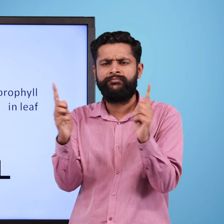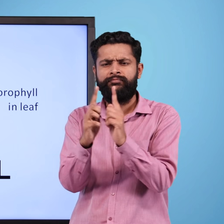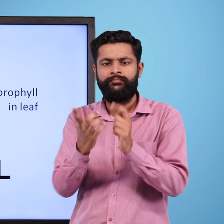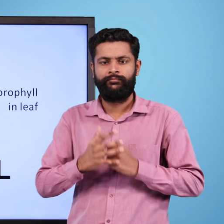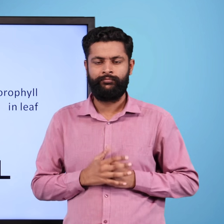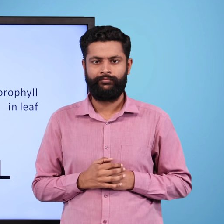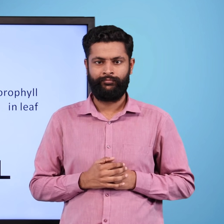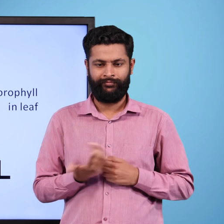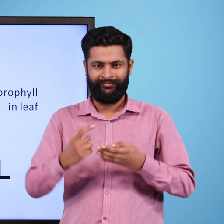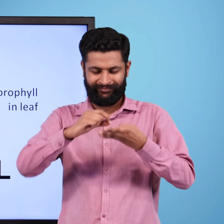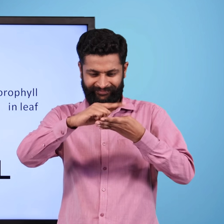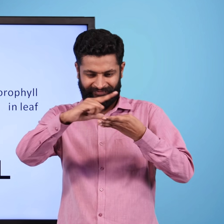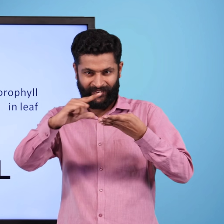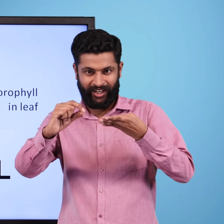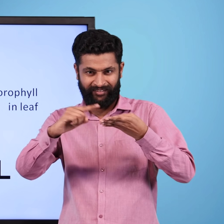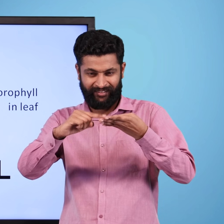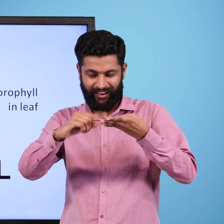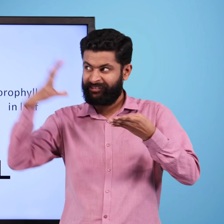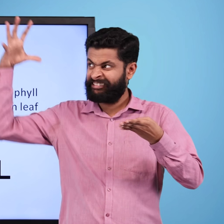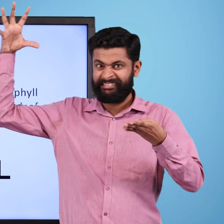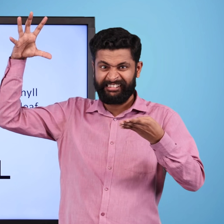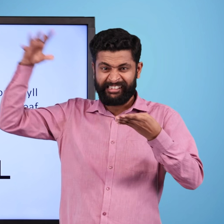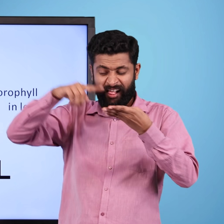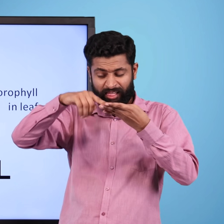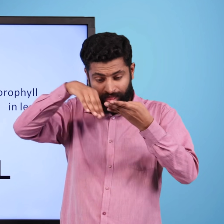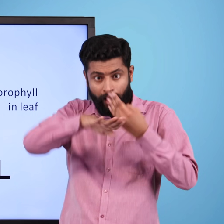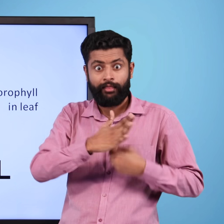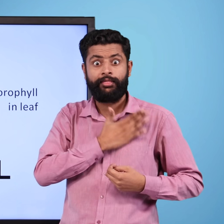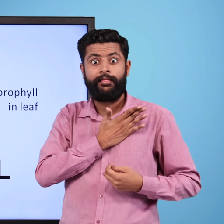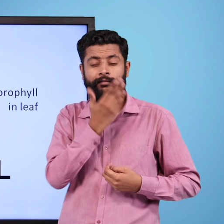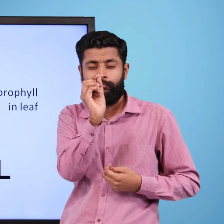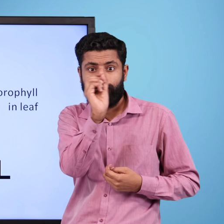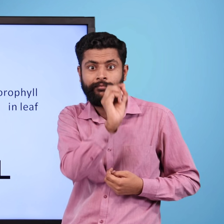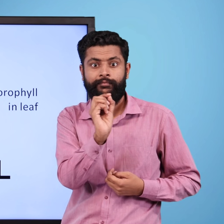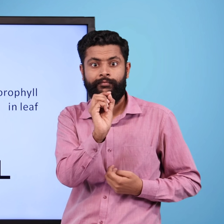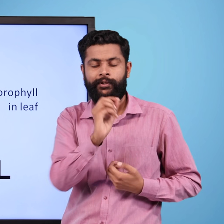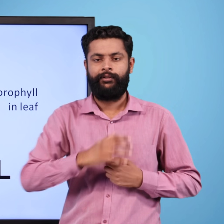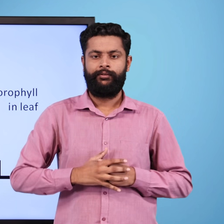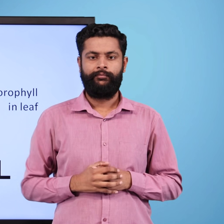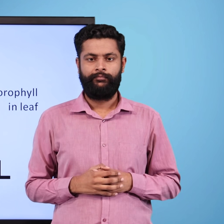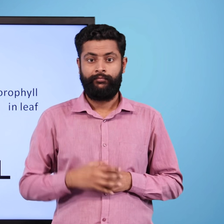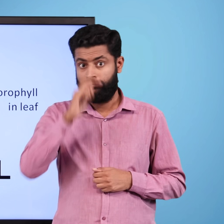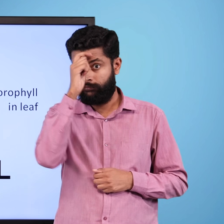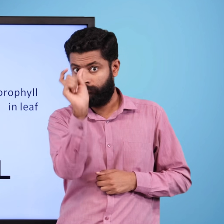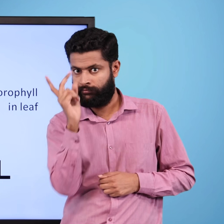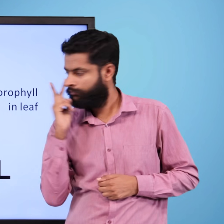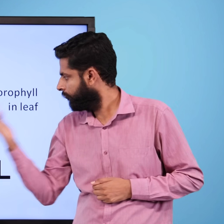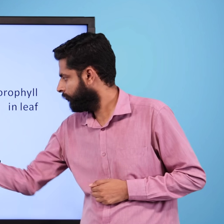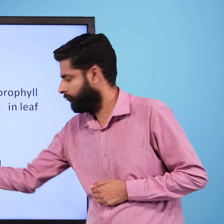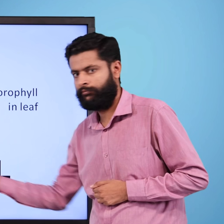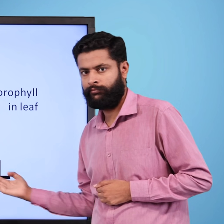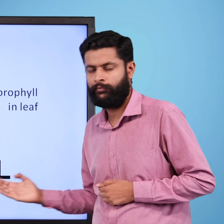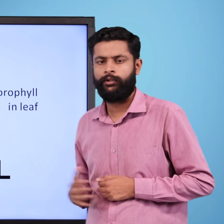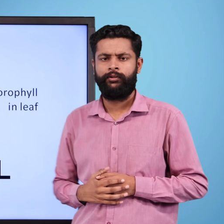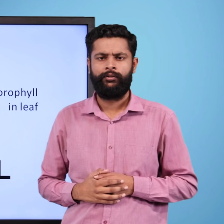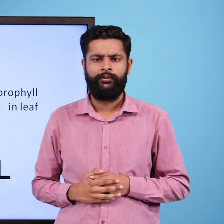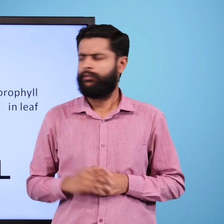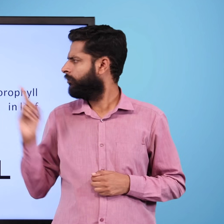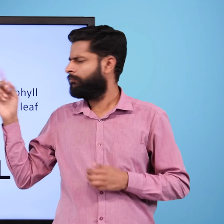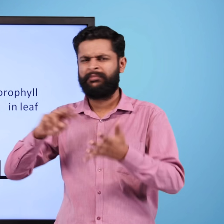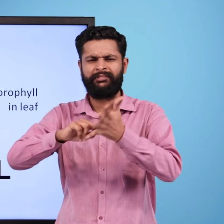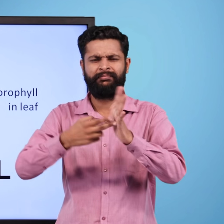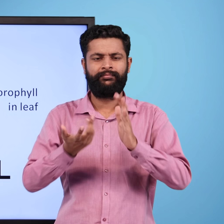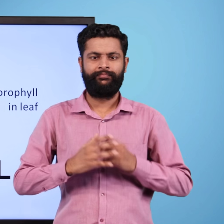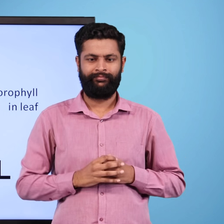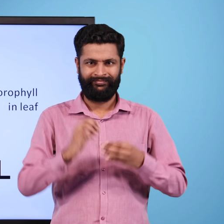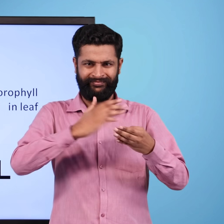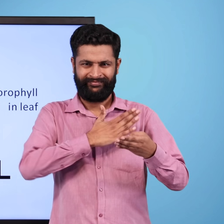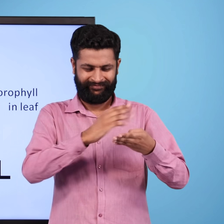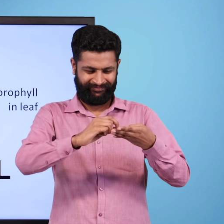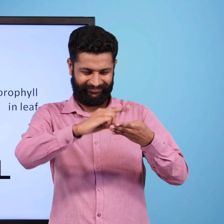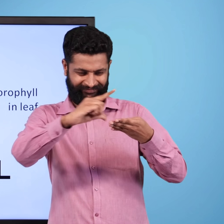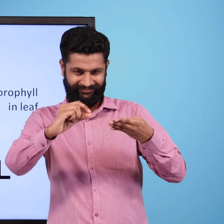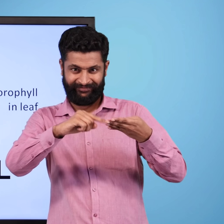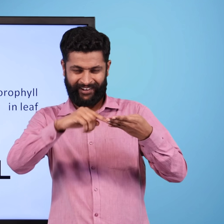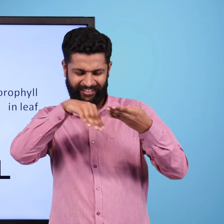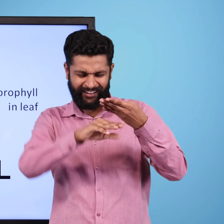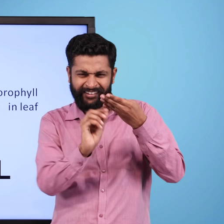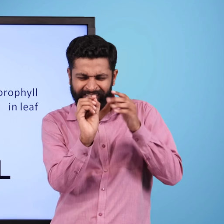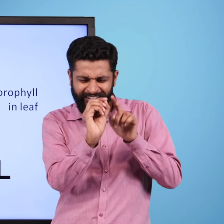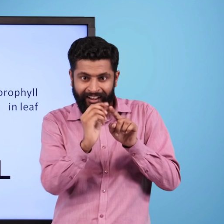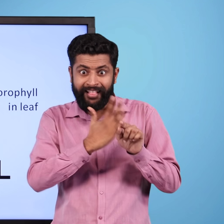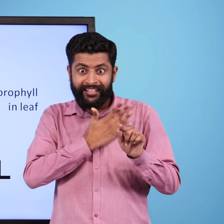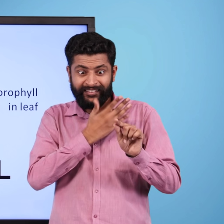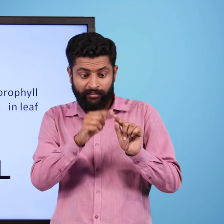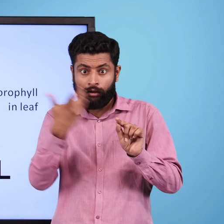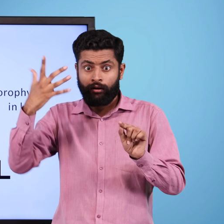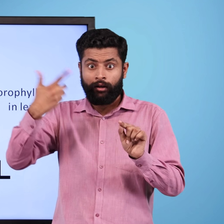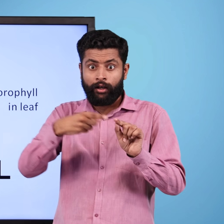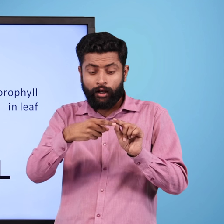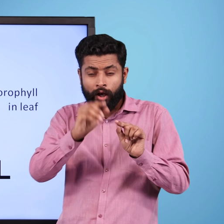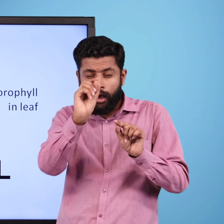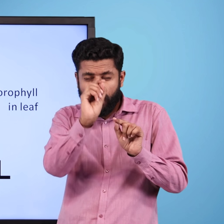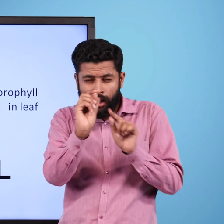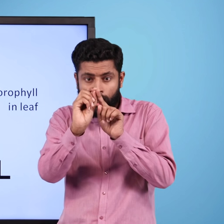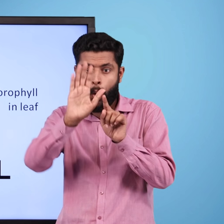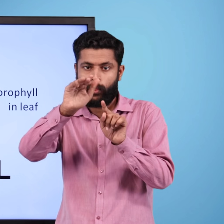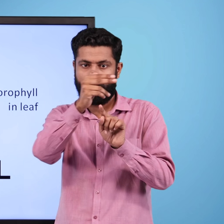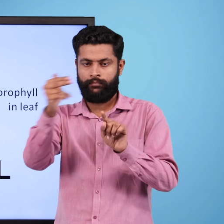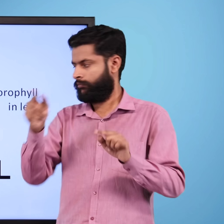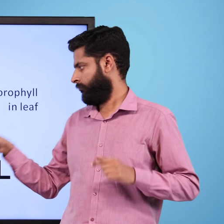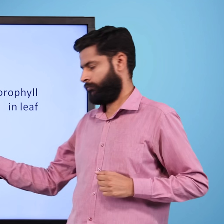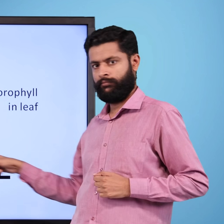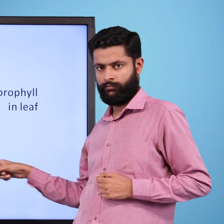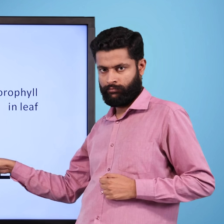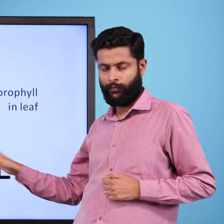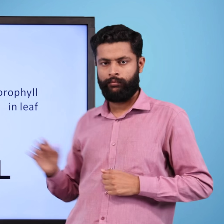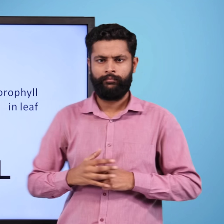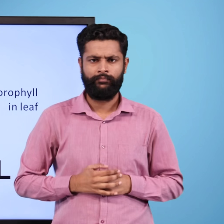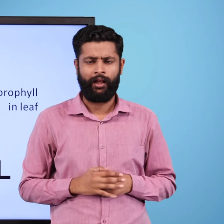This is the sign for chlorophyll. The leaves of plants have a green pigment called chlorophyll.